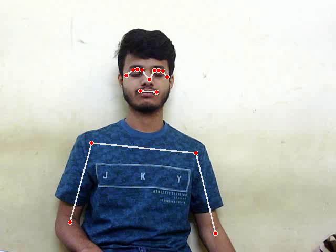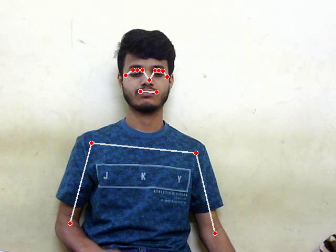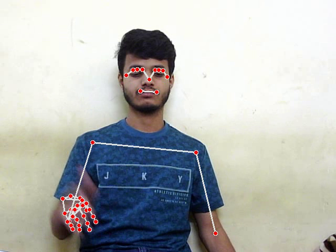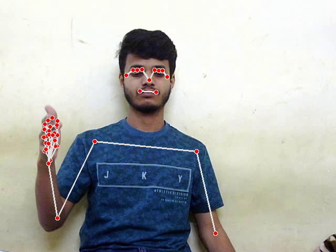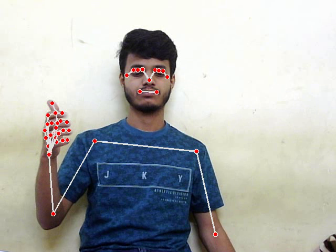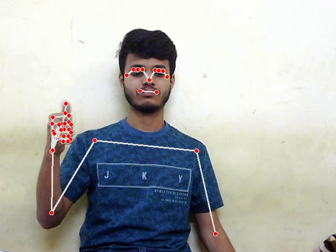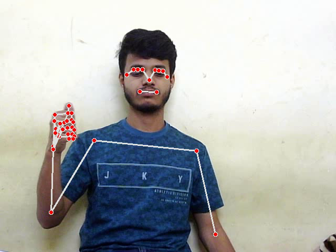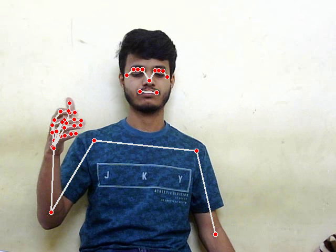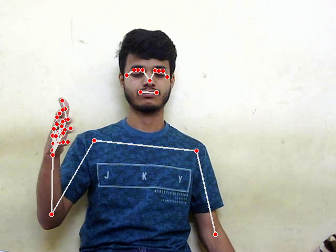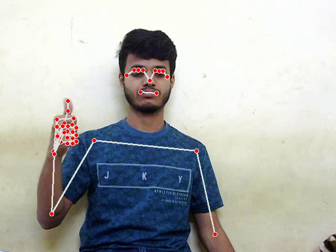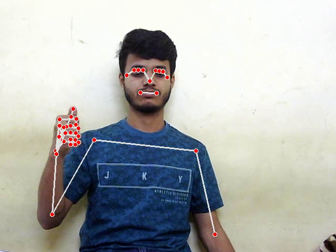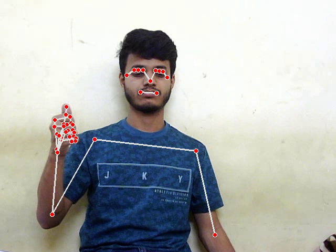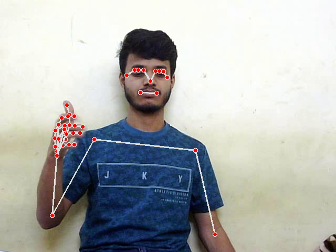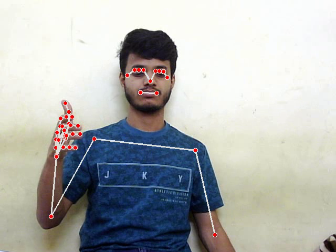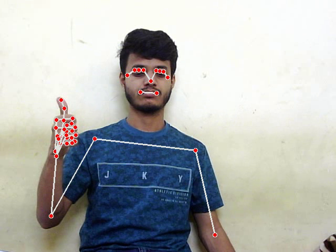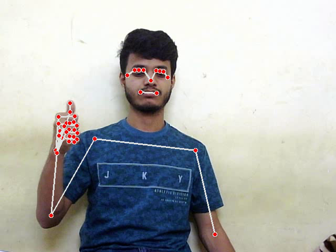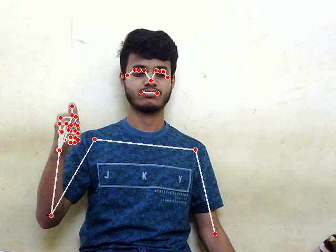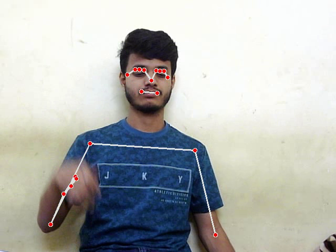milk